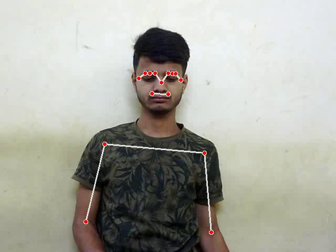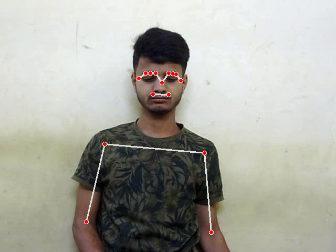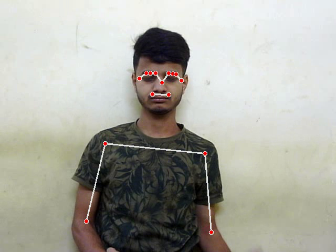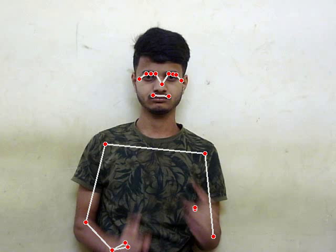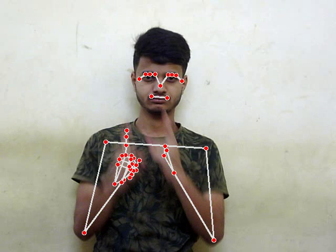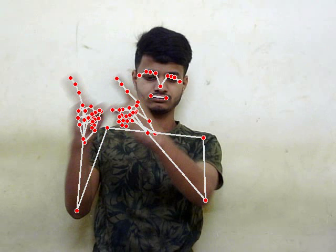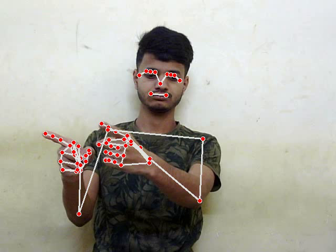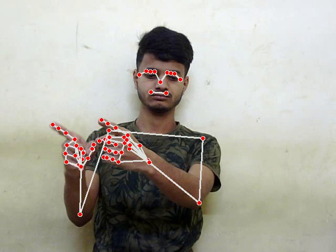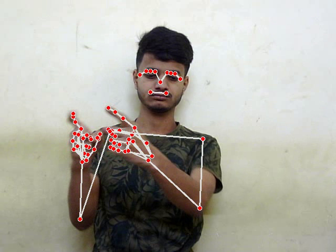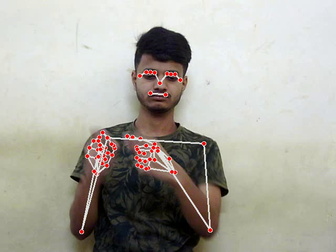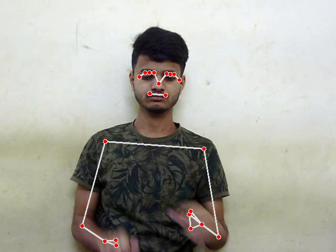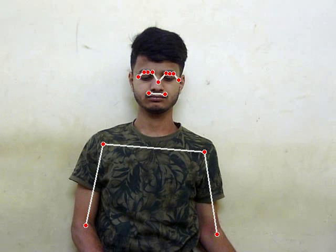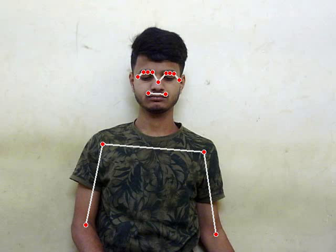go